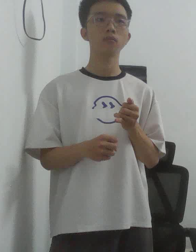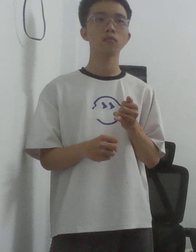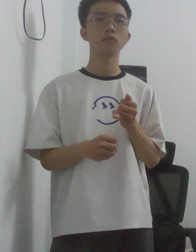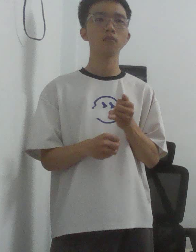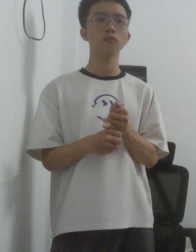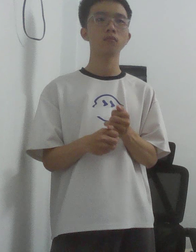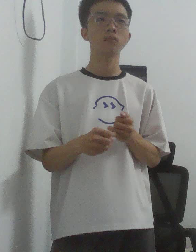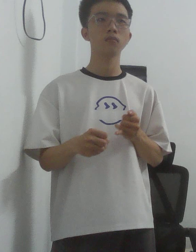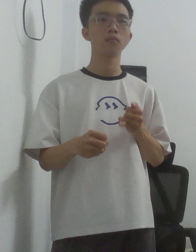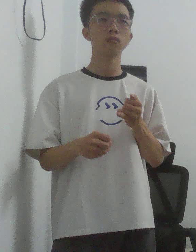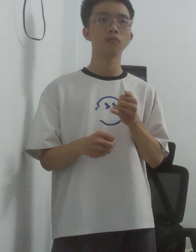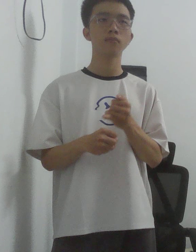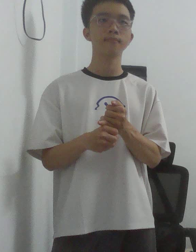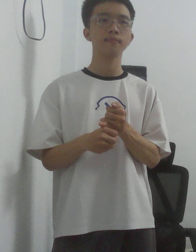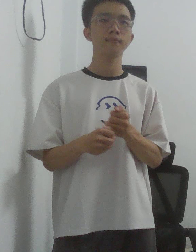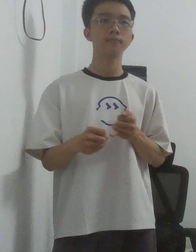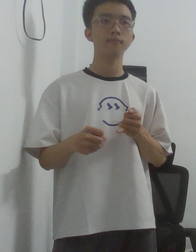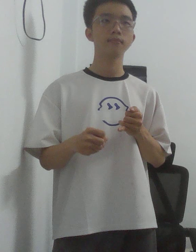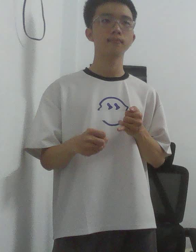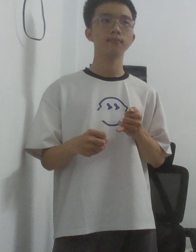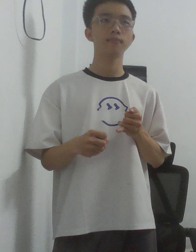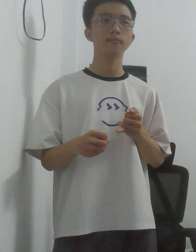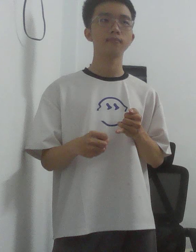cuoi nam